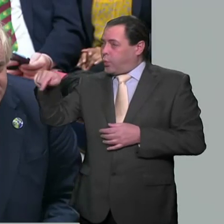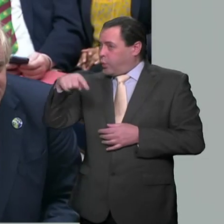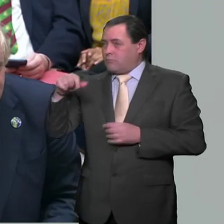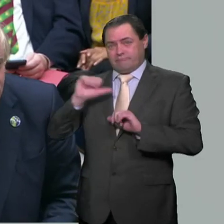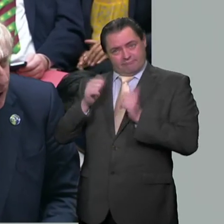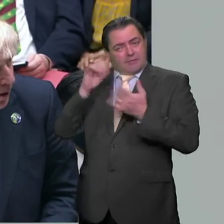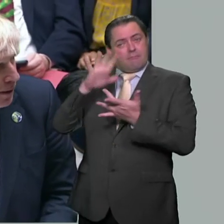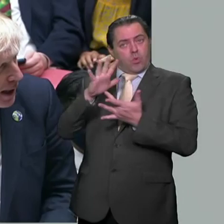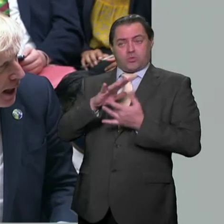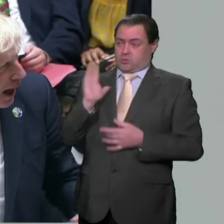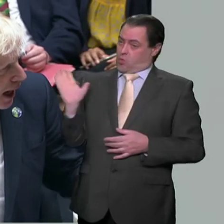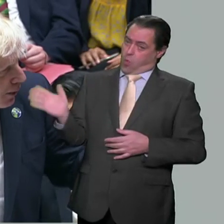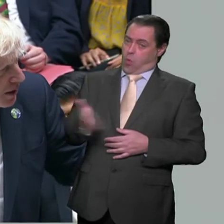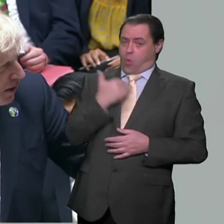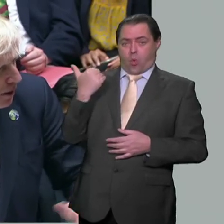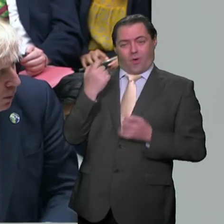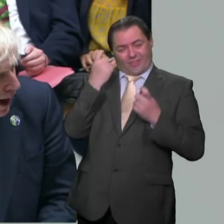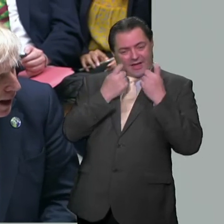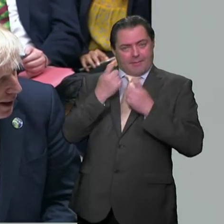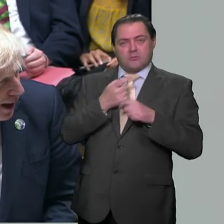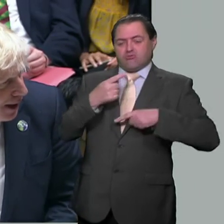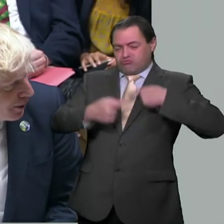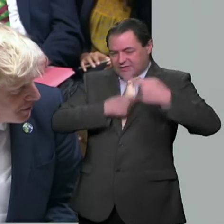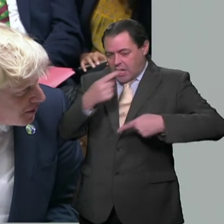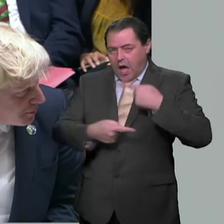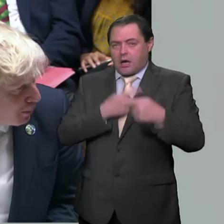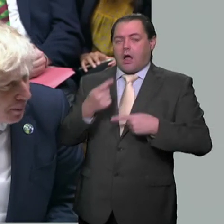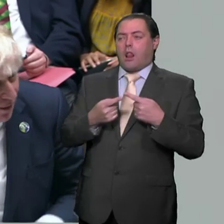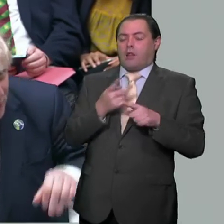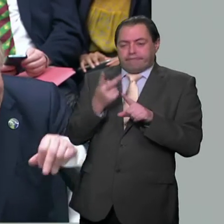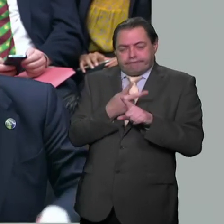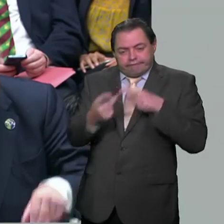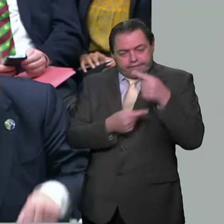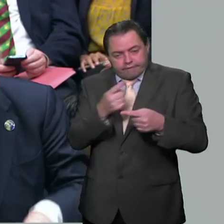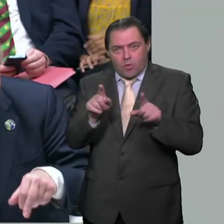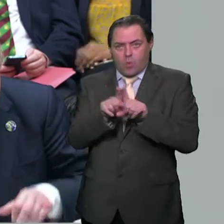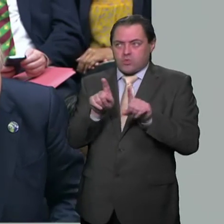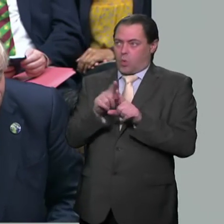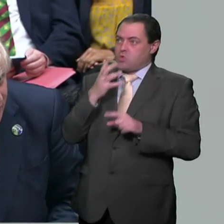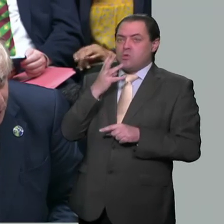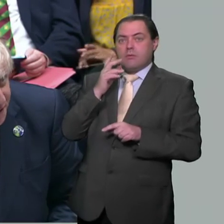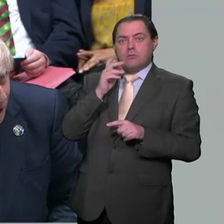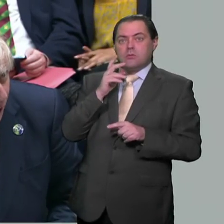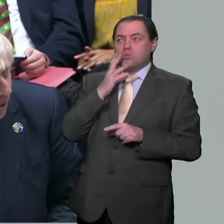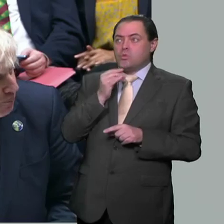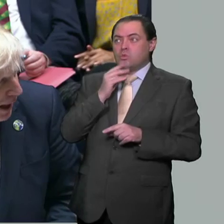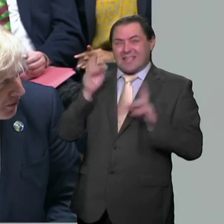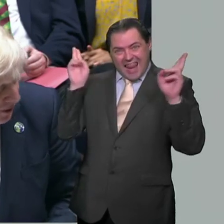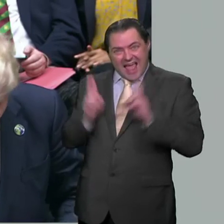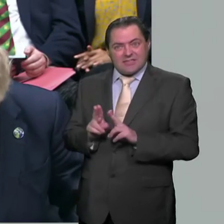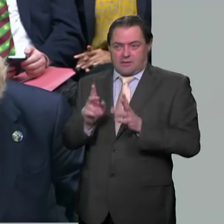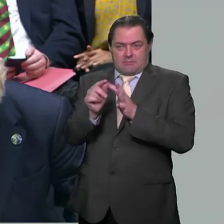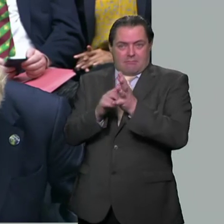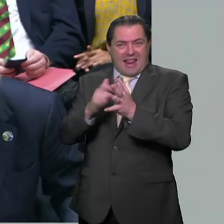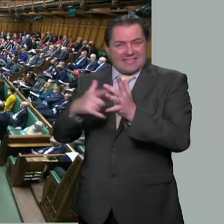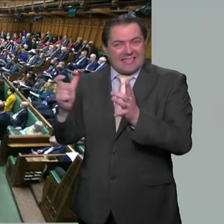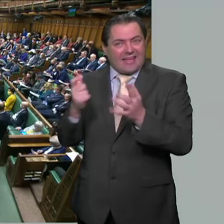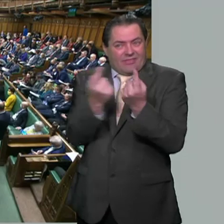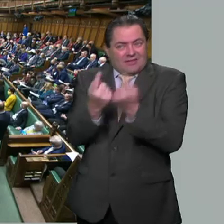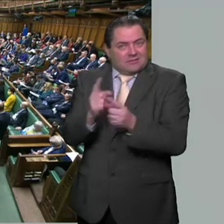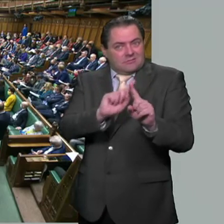It is absolutely vital that we not only recycle where sensible but cut down on the use of plastics.